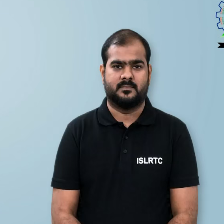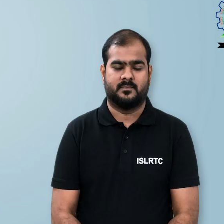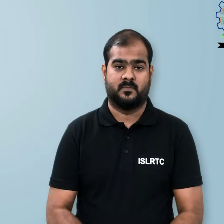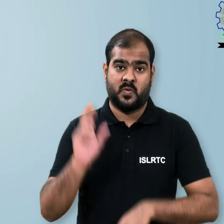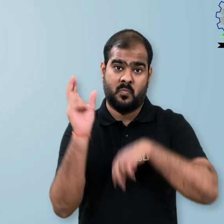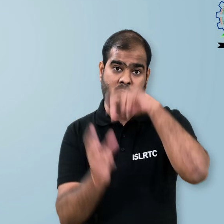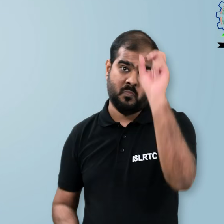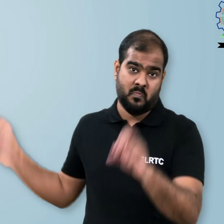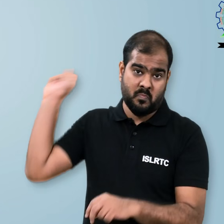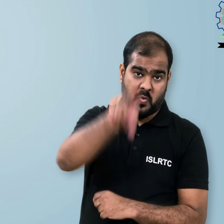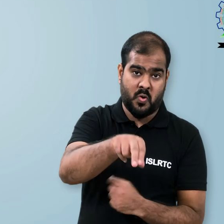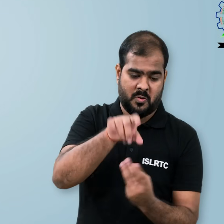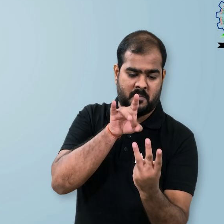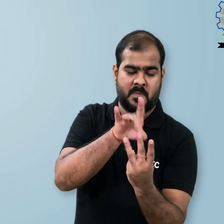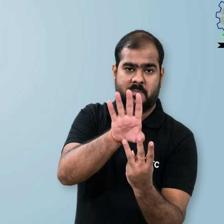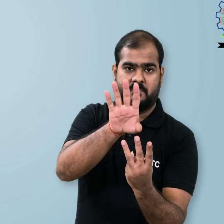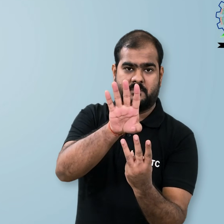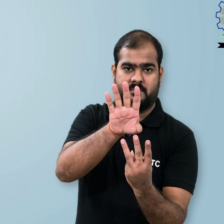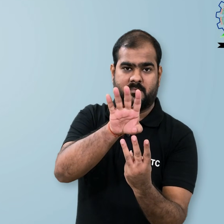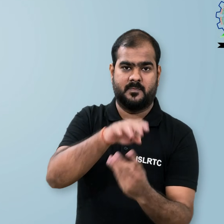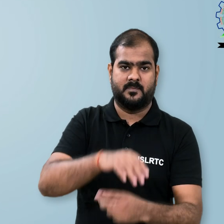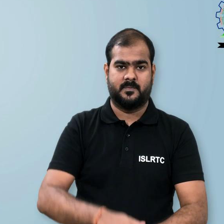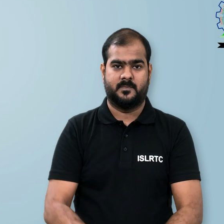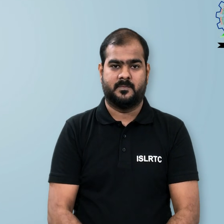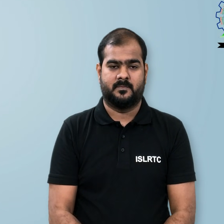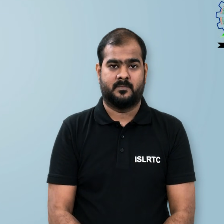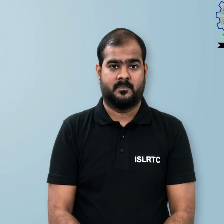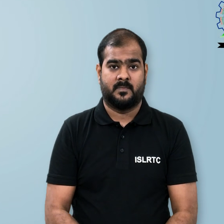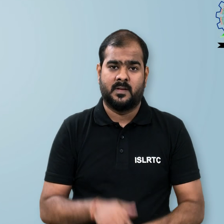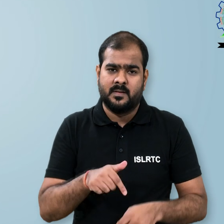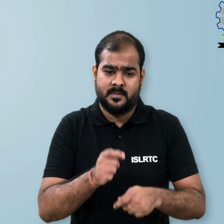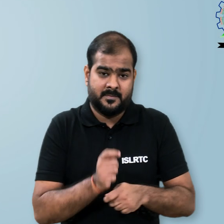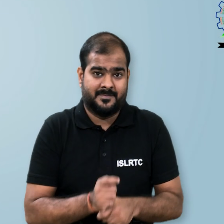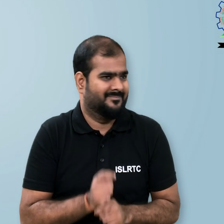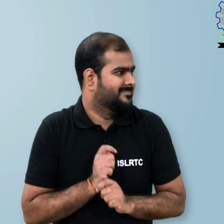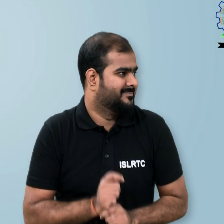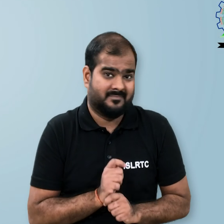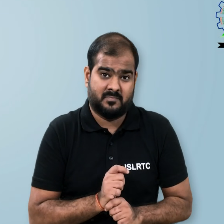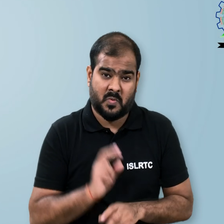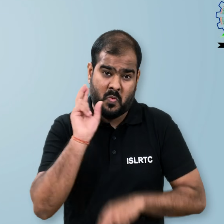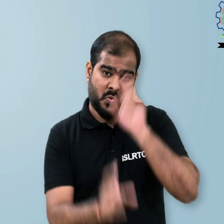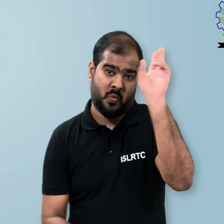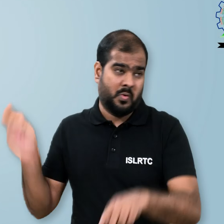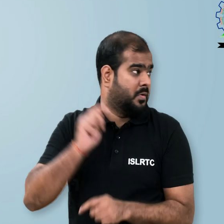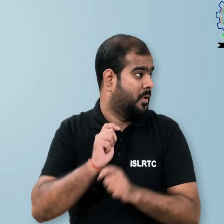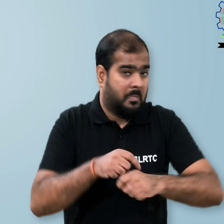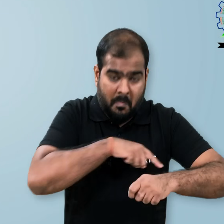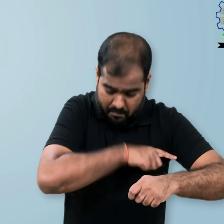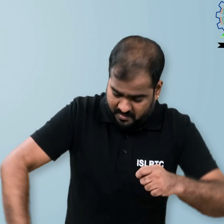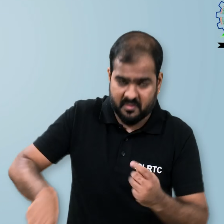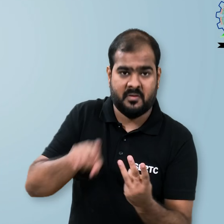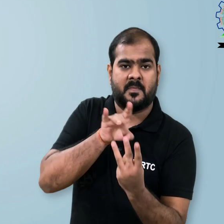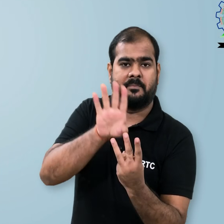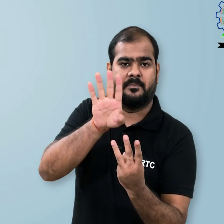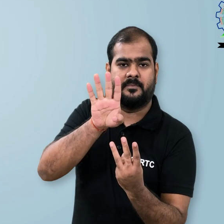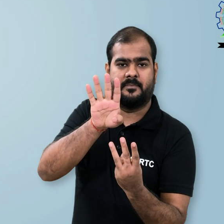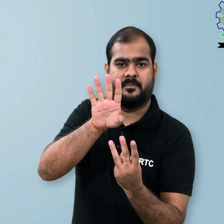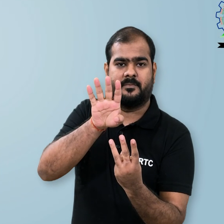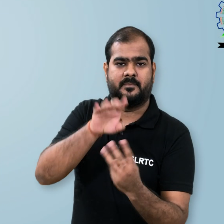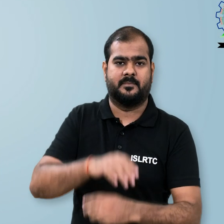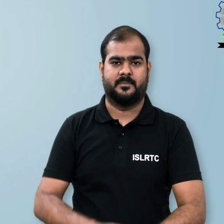Bowled Dismissing a batsman by the ball hitting the stumps directly.